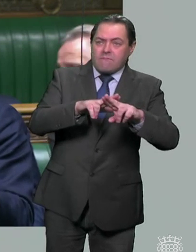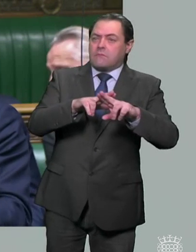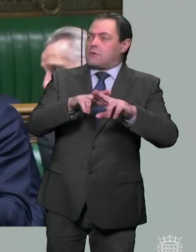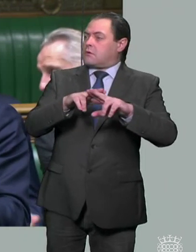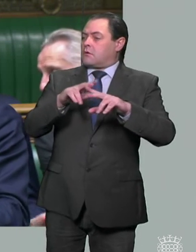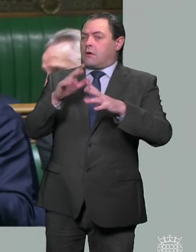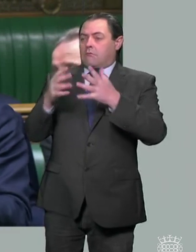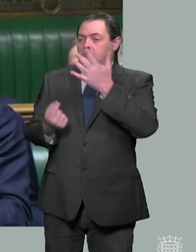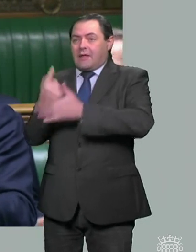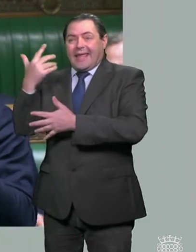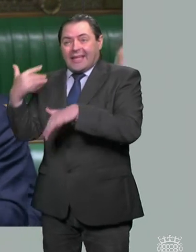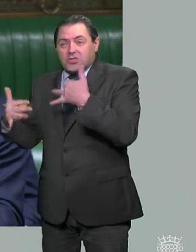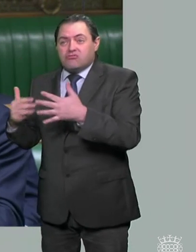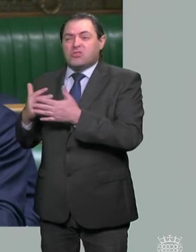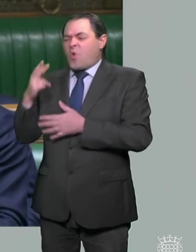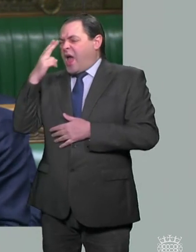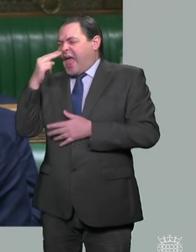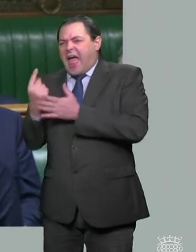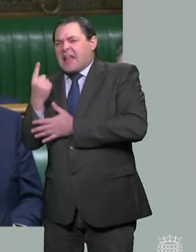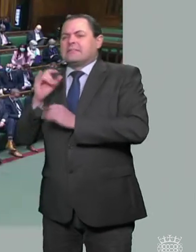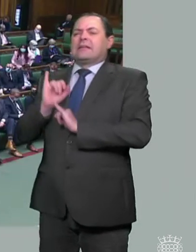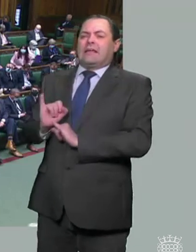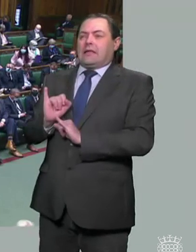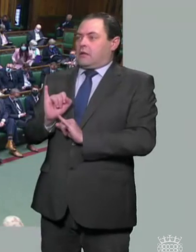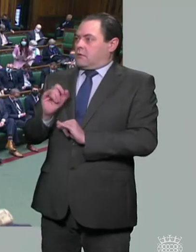When will the Prime Minister deal with this health crisis?